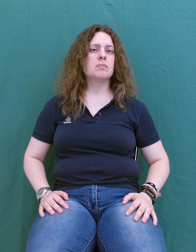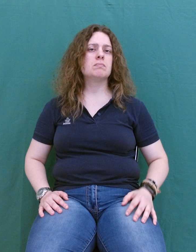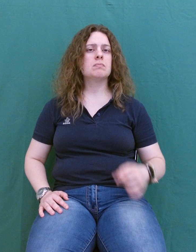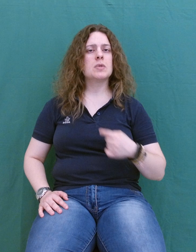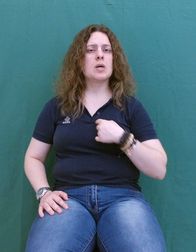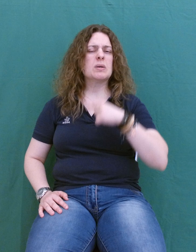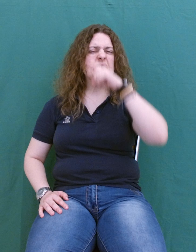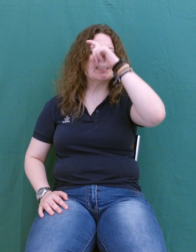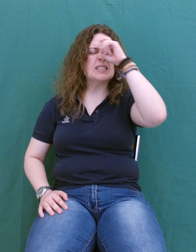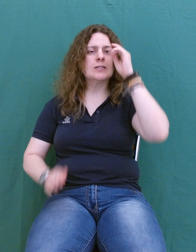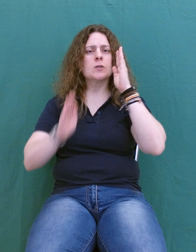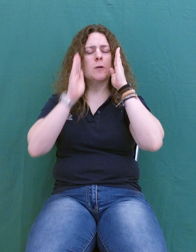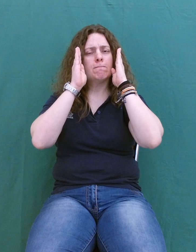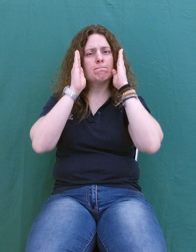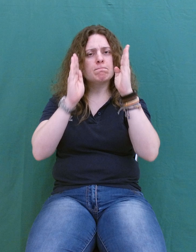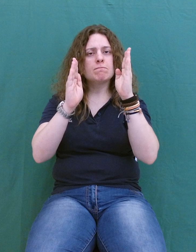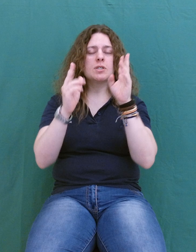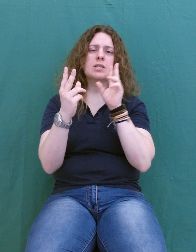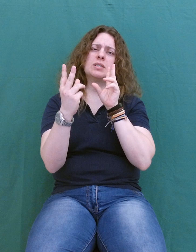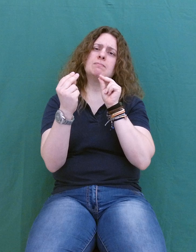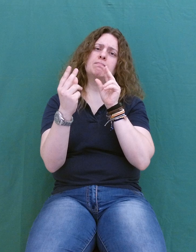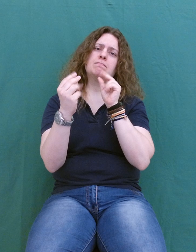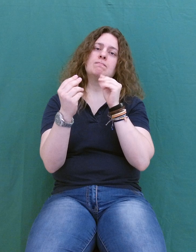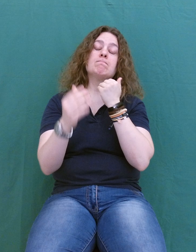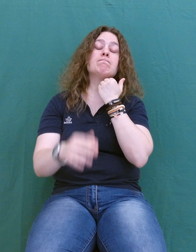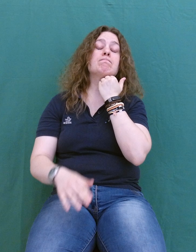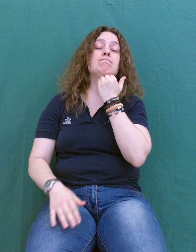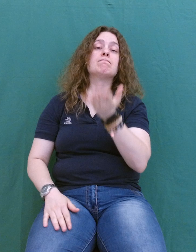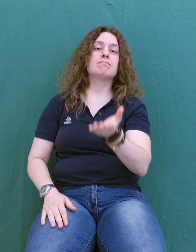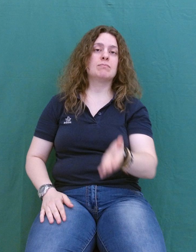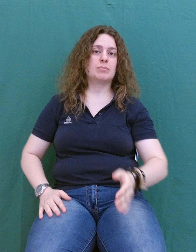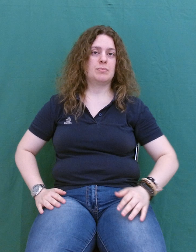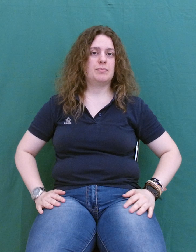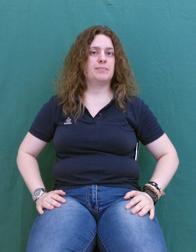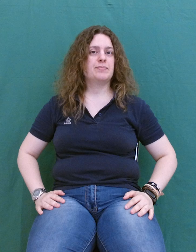ΕΓΩ ΔΥΣΚΟΛΑ ΠΡΟΣΕΧΩ ΣΥΖΗΤΗΣΗ ΜΠΟΡΩ ΔΕΝ